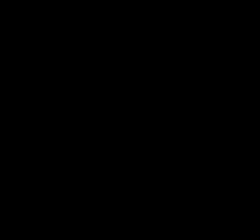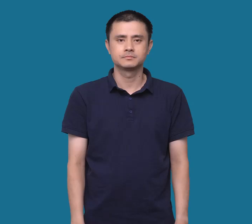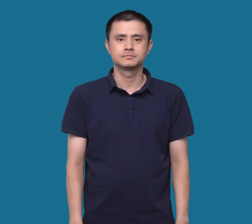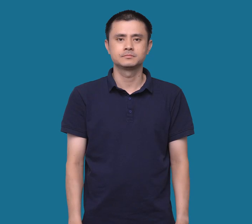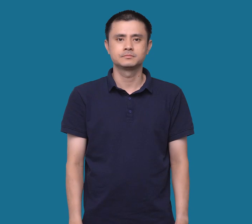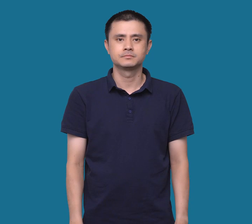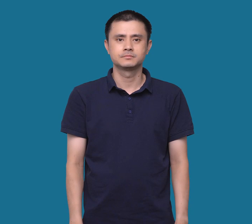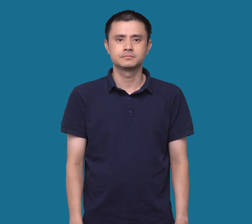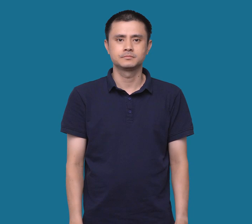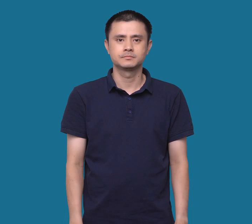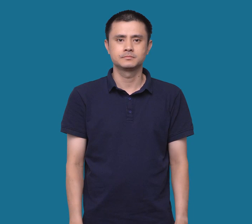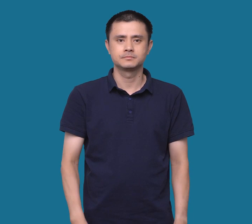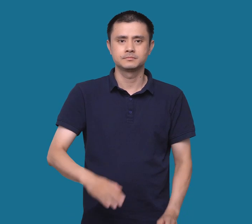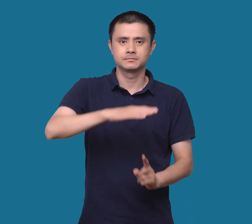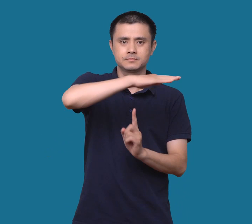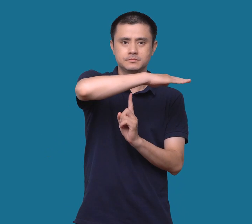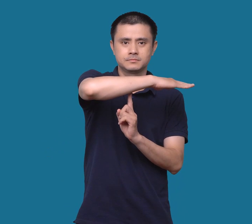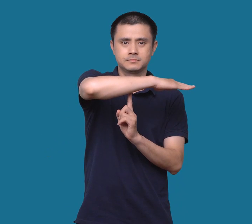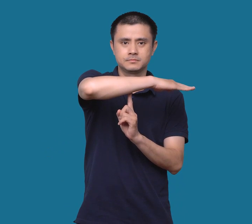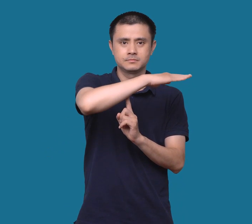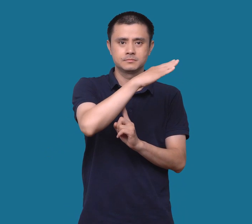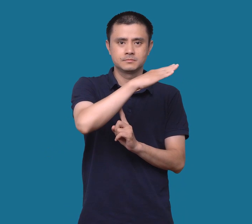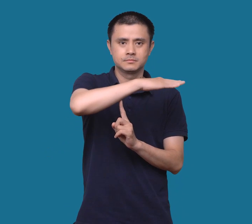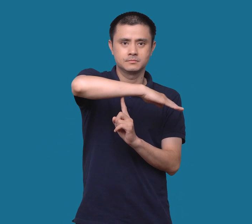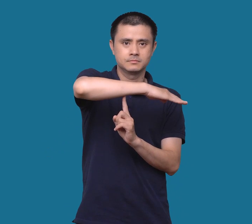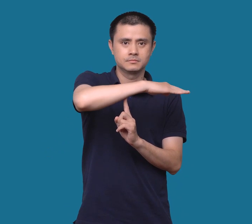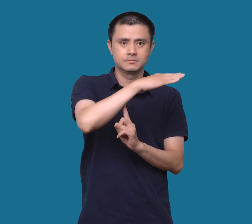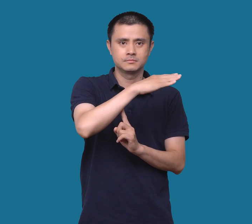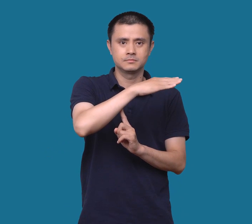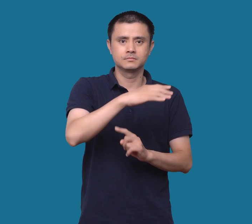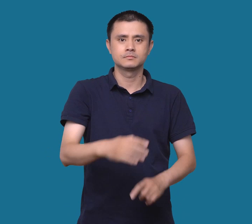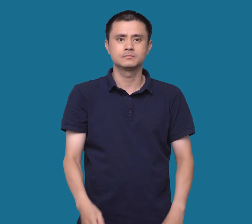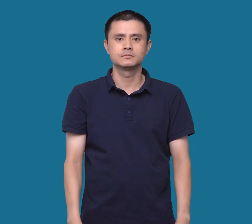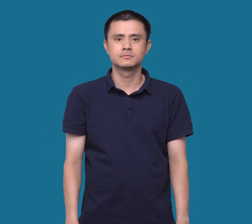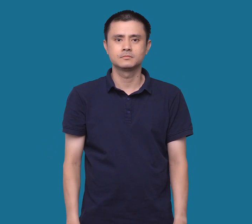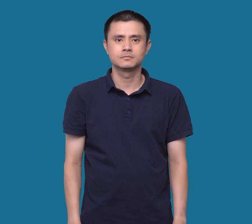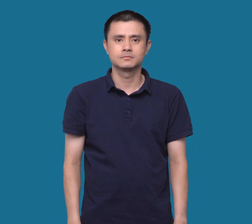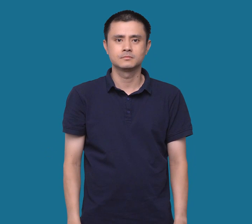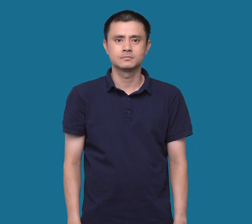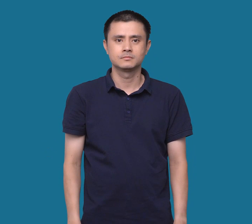bập bênh